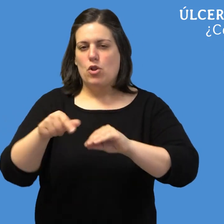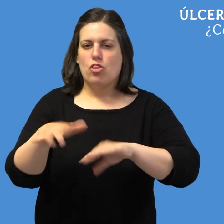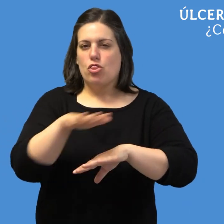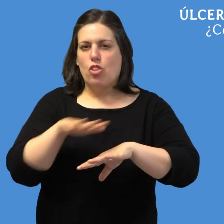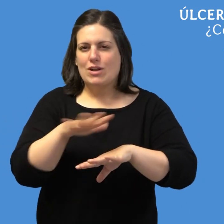dónde